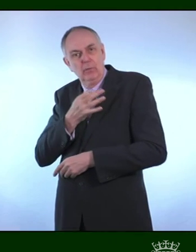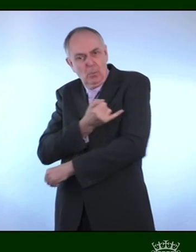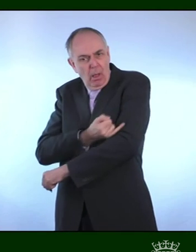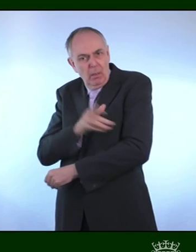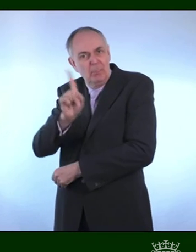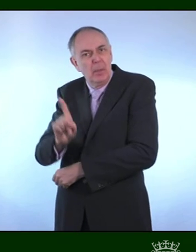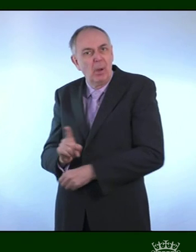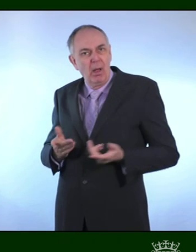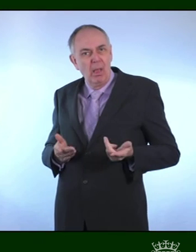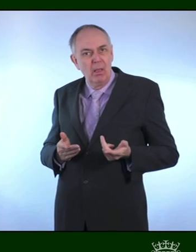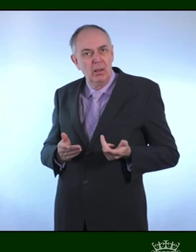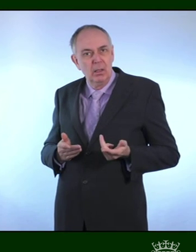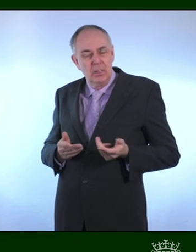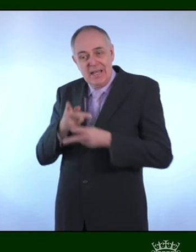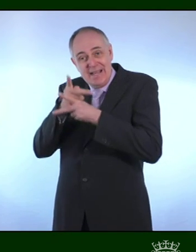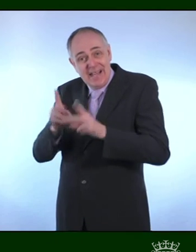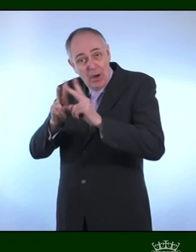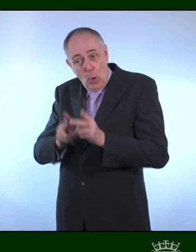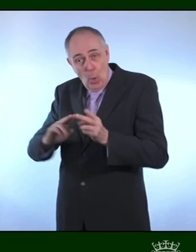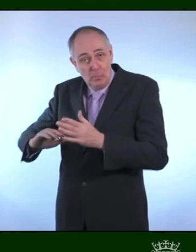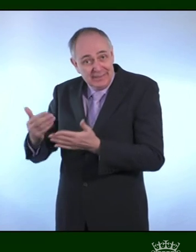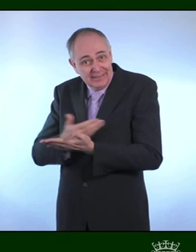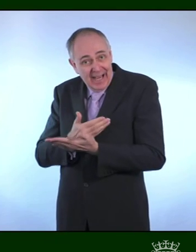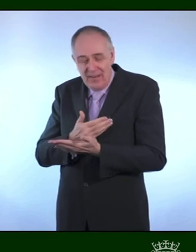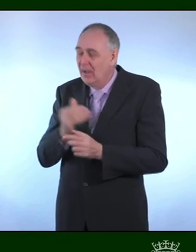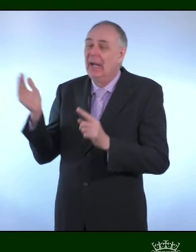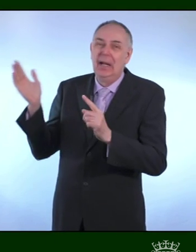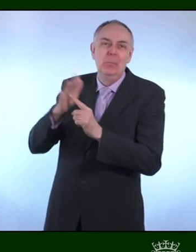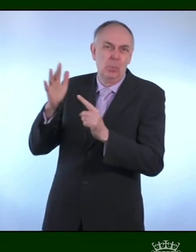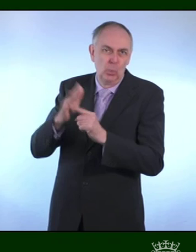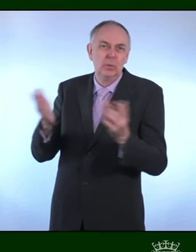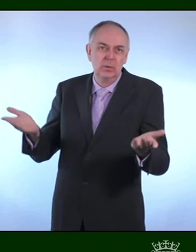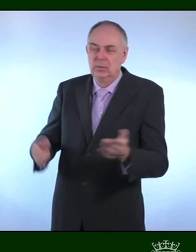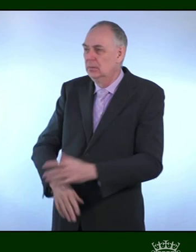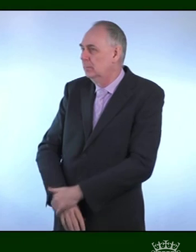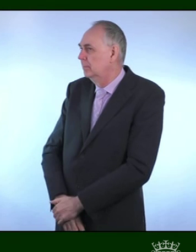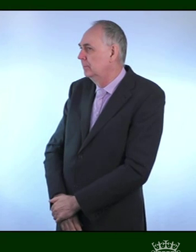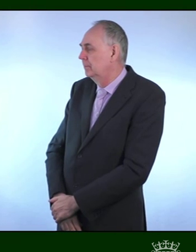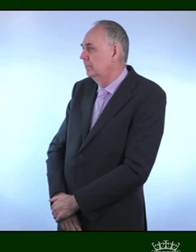Keeping our care homes safe and well should be, and must be, an absolute priority.